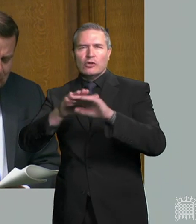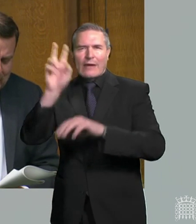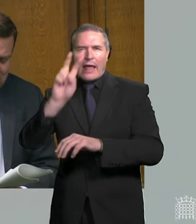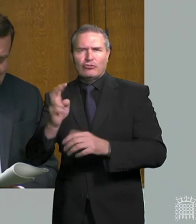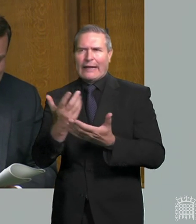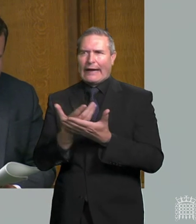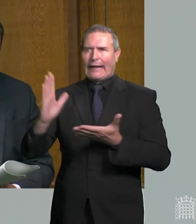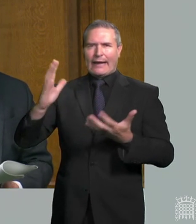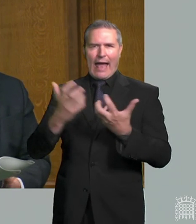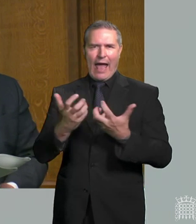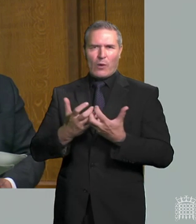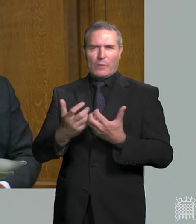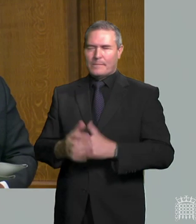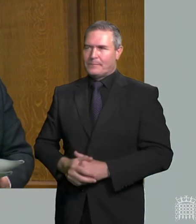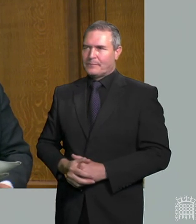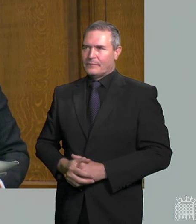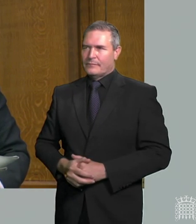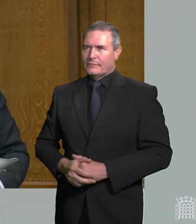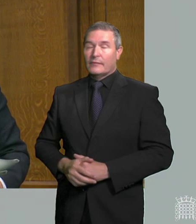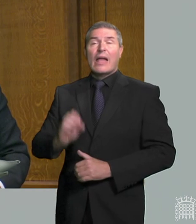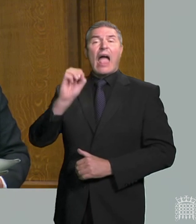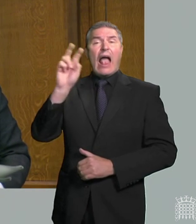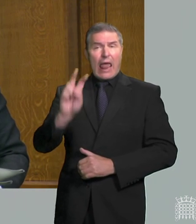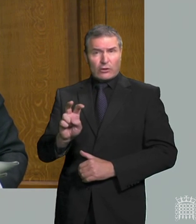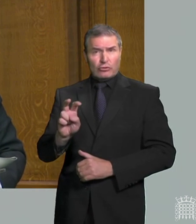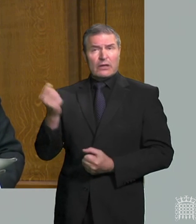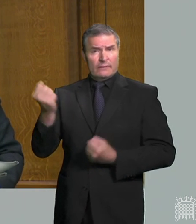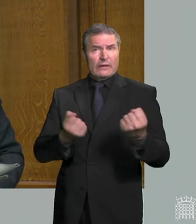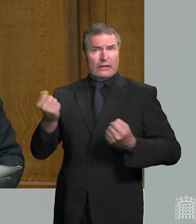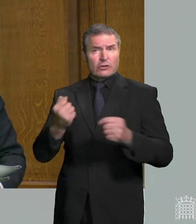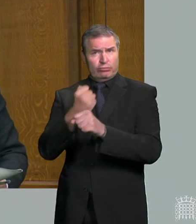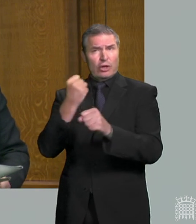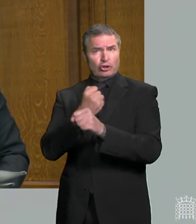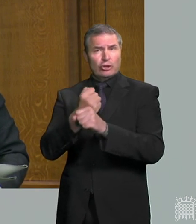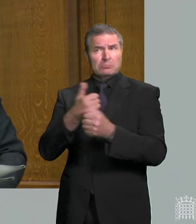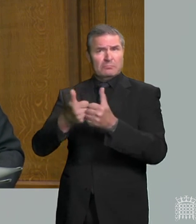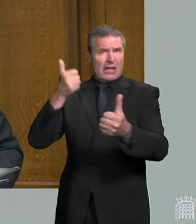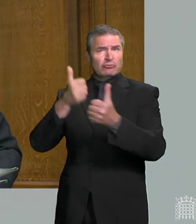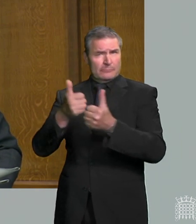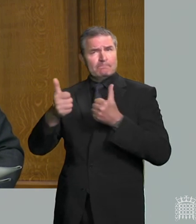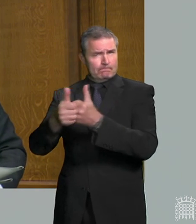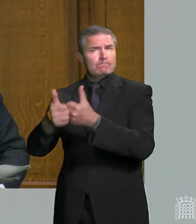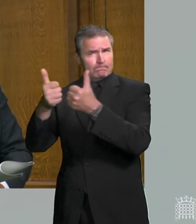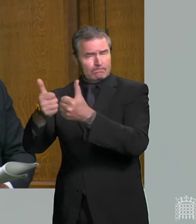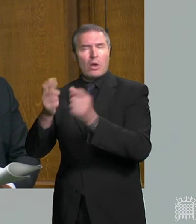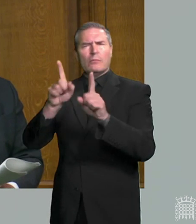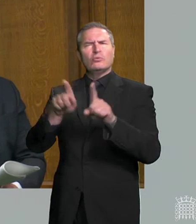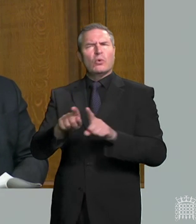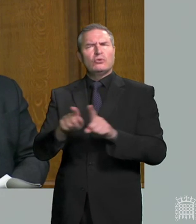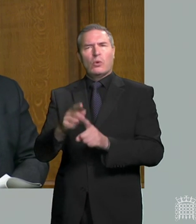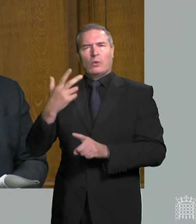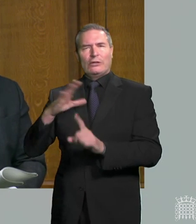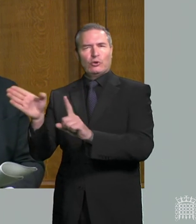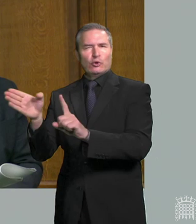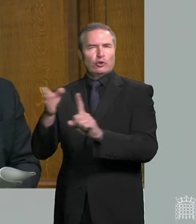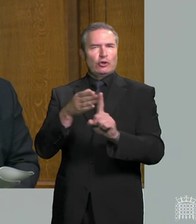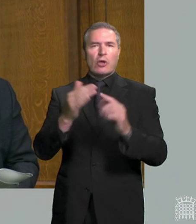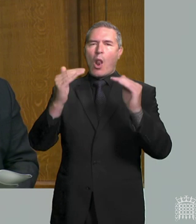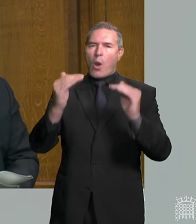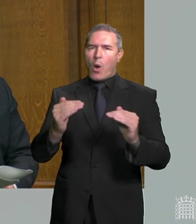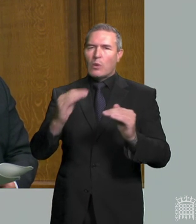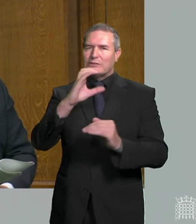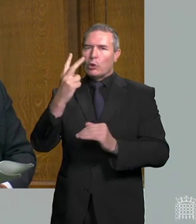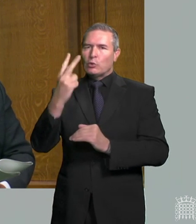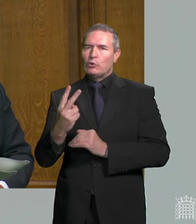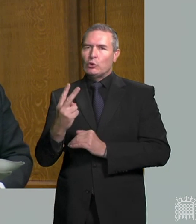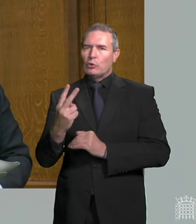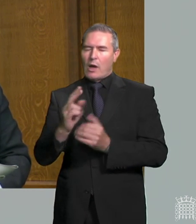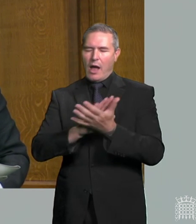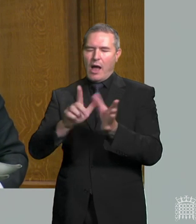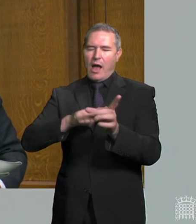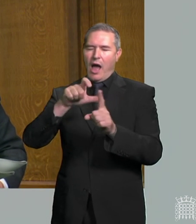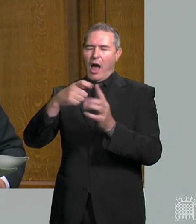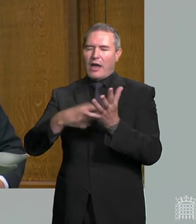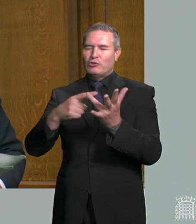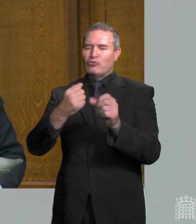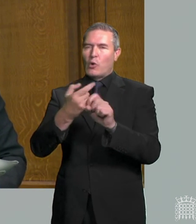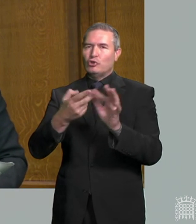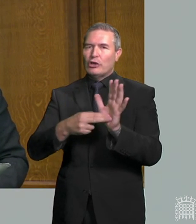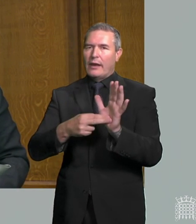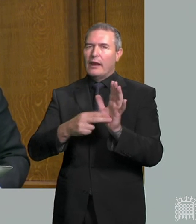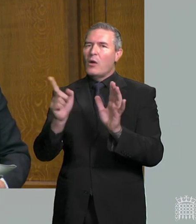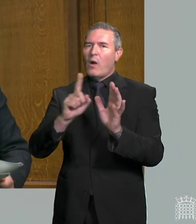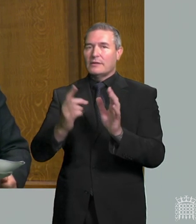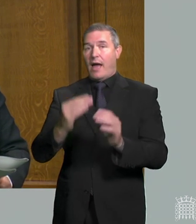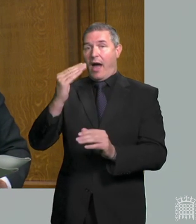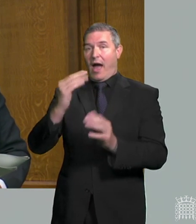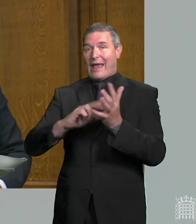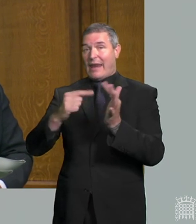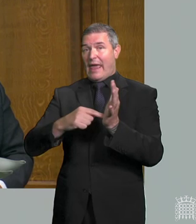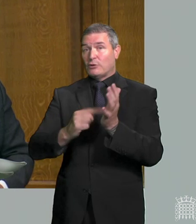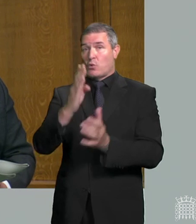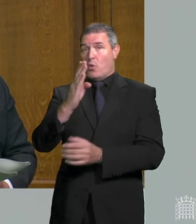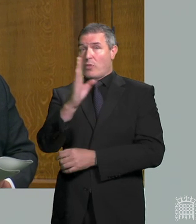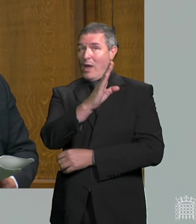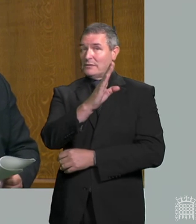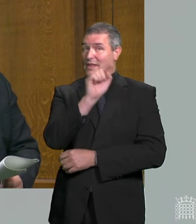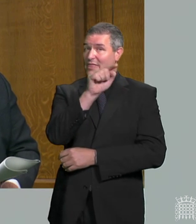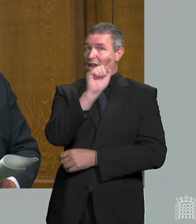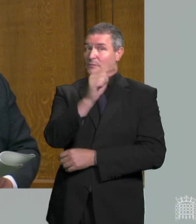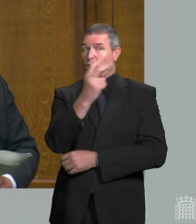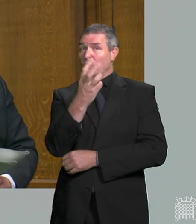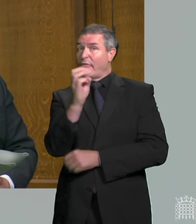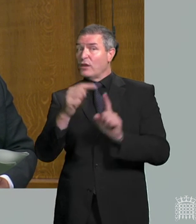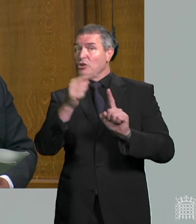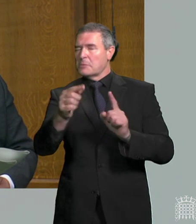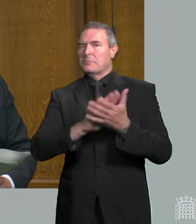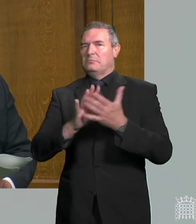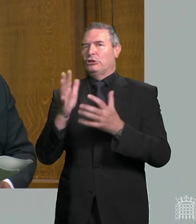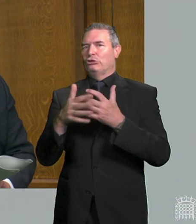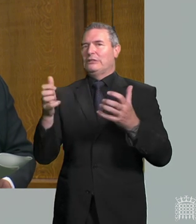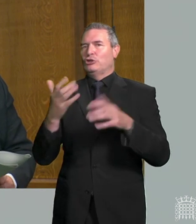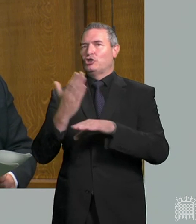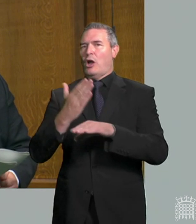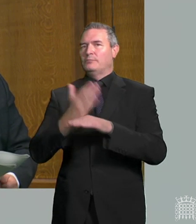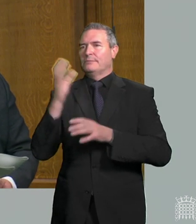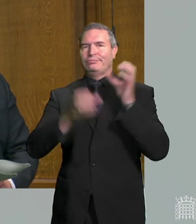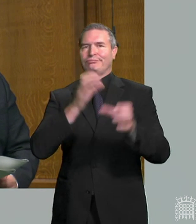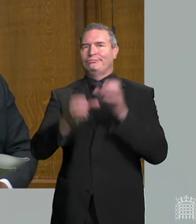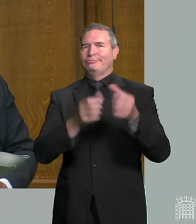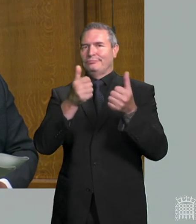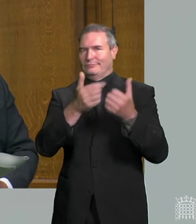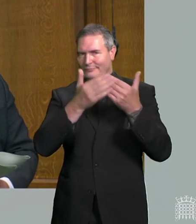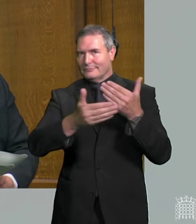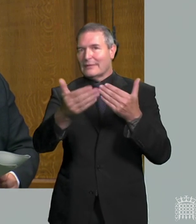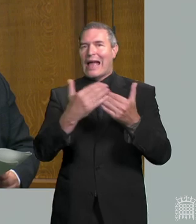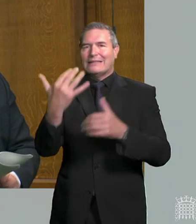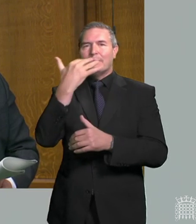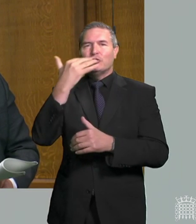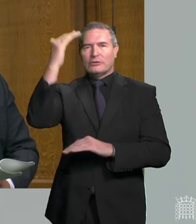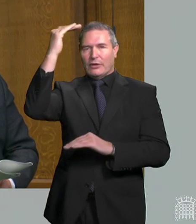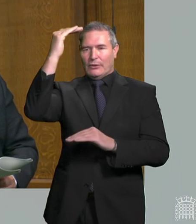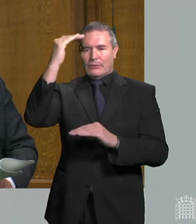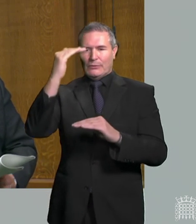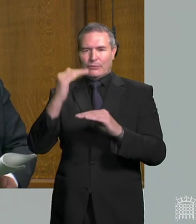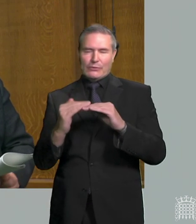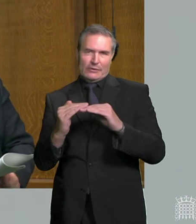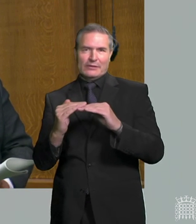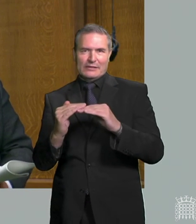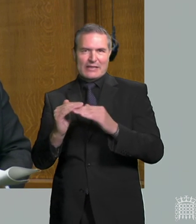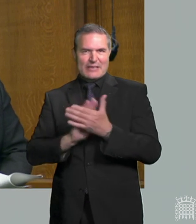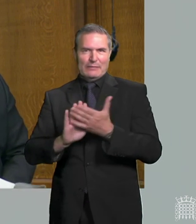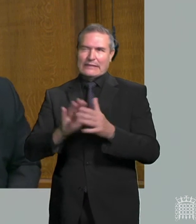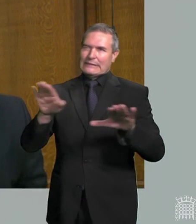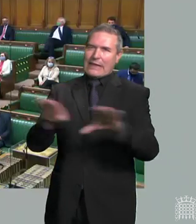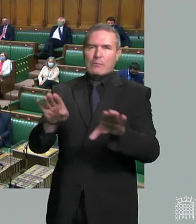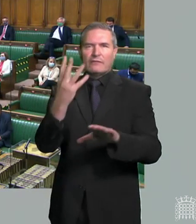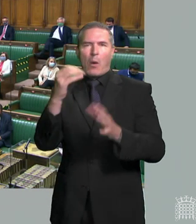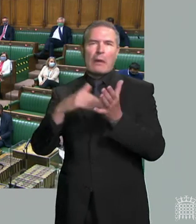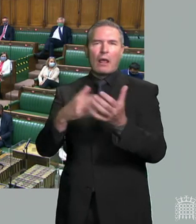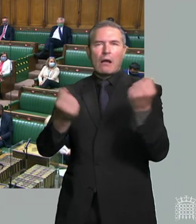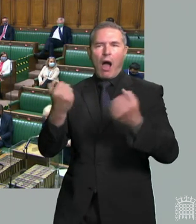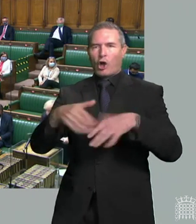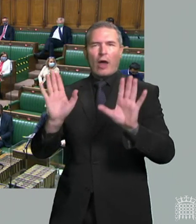Does the Prime Minister agree with me that, as well as backing electric vehicle production in the north-west, there is a great opportunity to shift towards low-carbon hydrogen by providing support for projects such as HyNet North West, which by 2030 will secure thousands of green jobs in the north-west, as well as cutting emissions to the same level as taking 4 million cars off the roads?